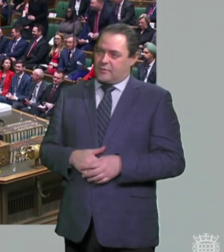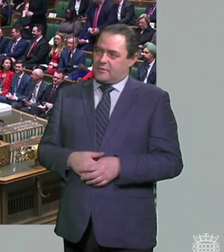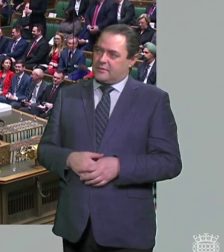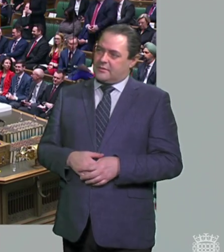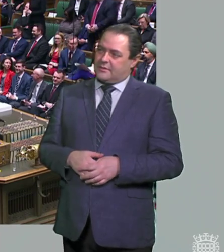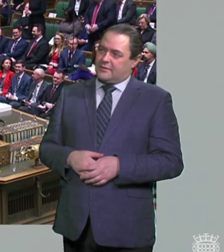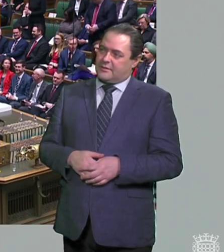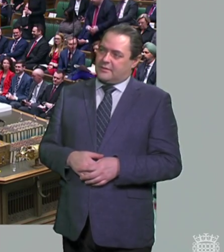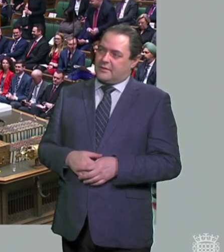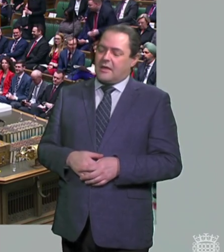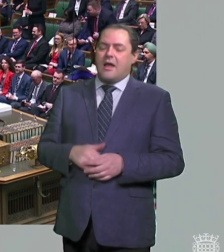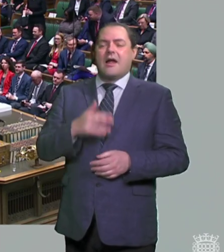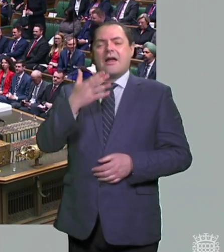Just ask the question.